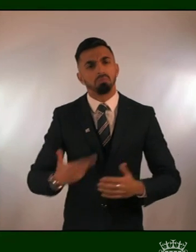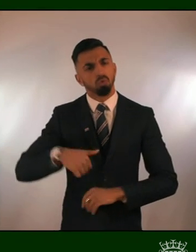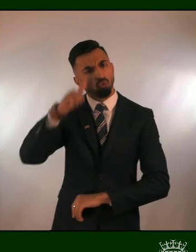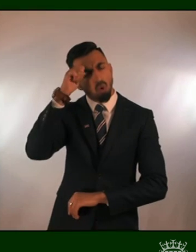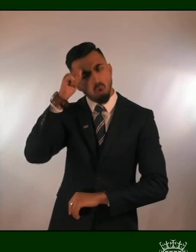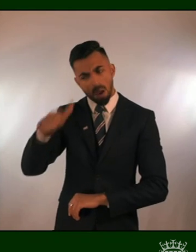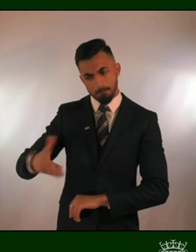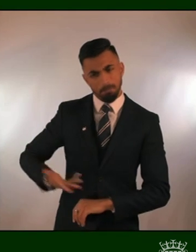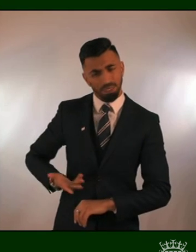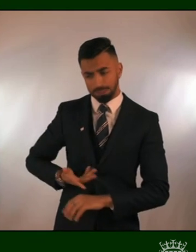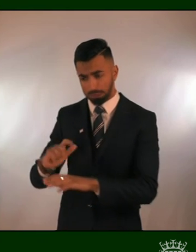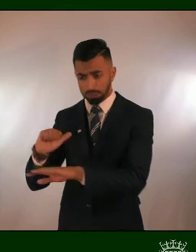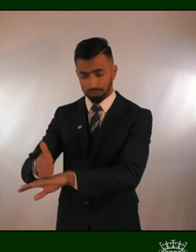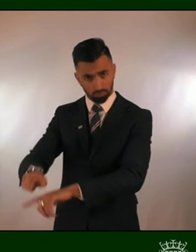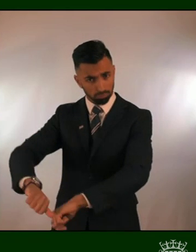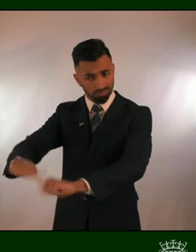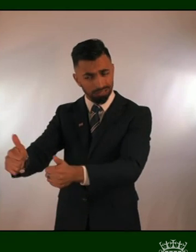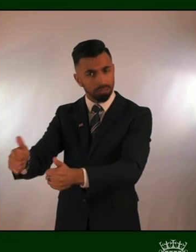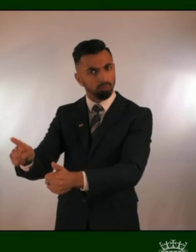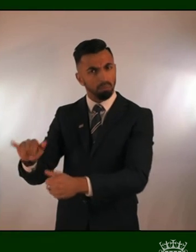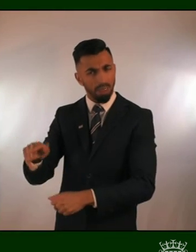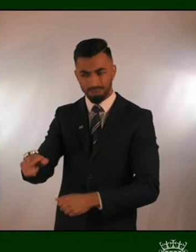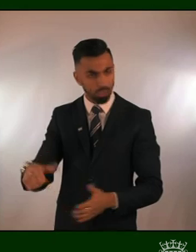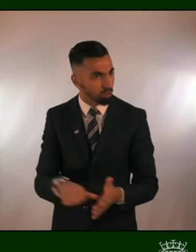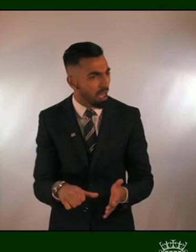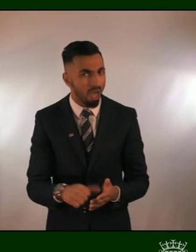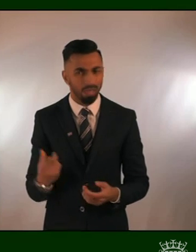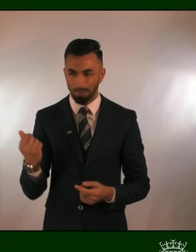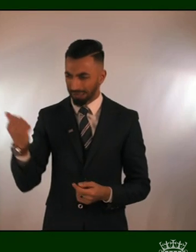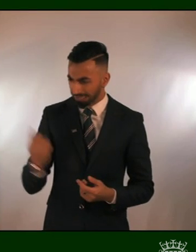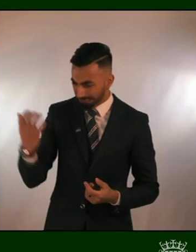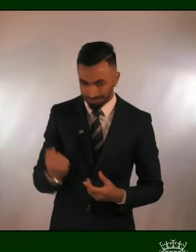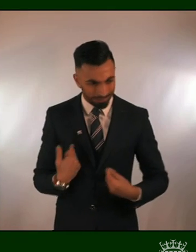They may struggle to pay people’s salaries, pay their bills or buy new stock.